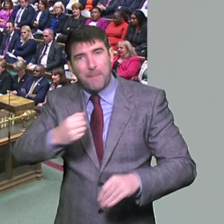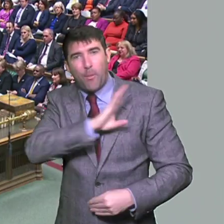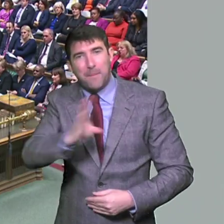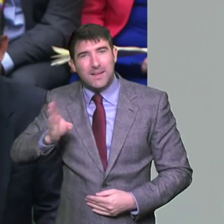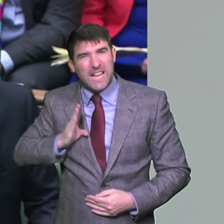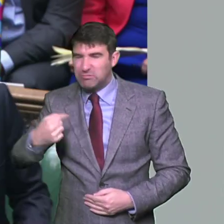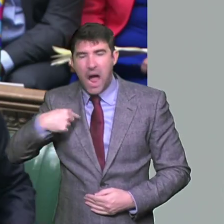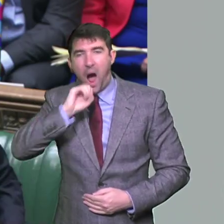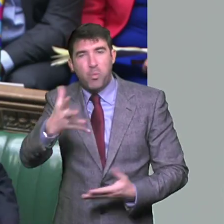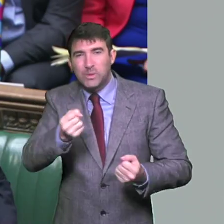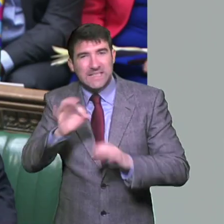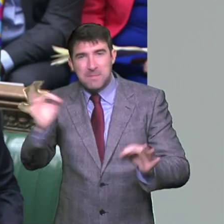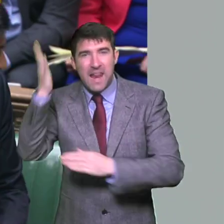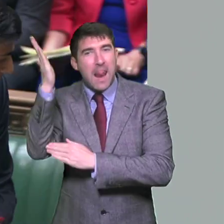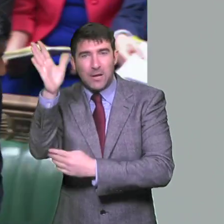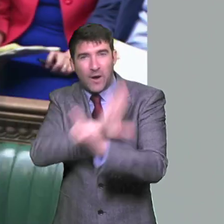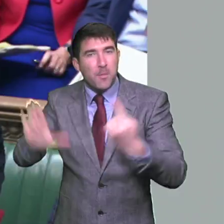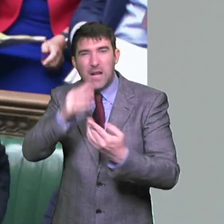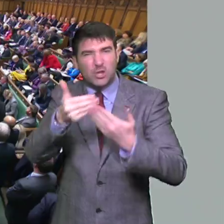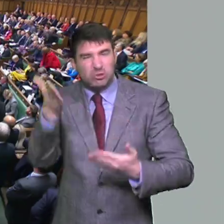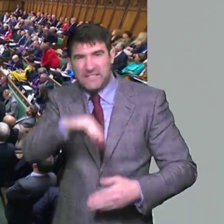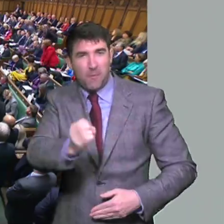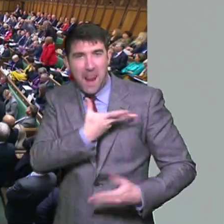We will not take any lectures on national security.